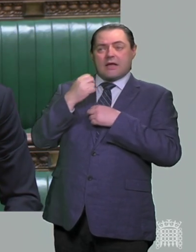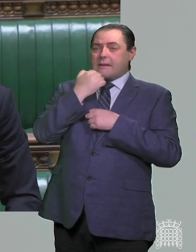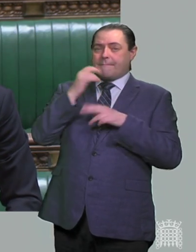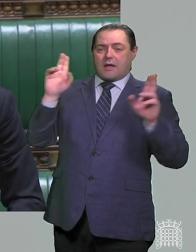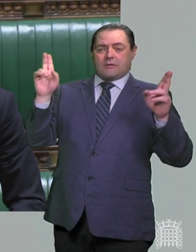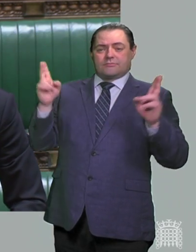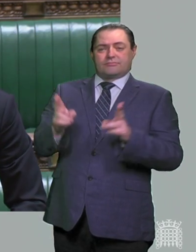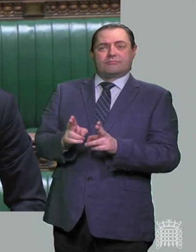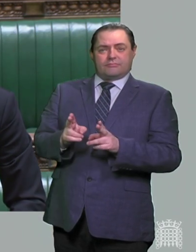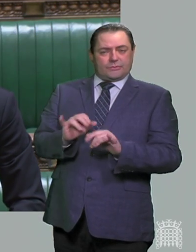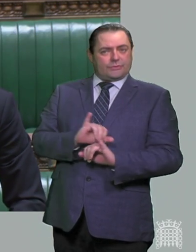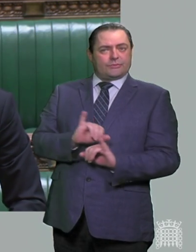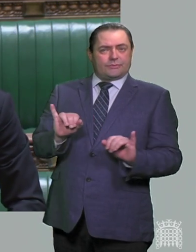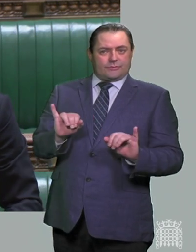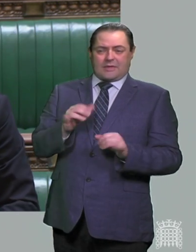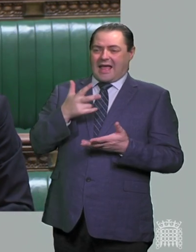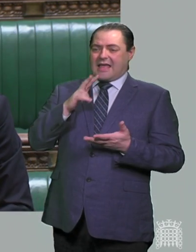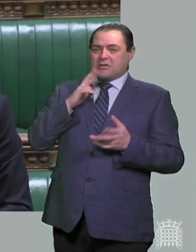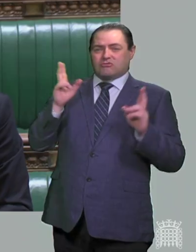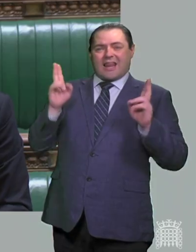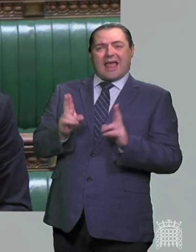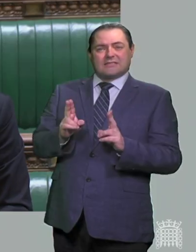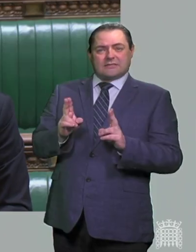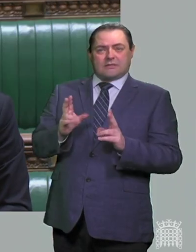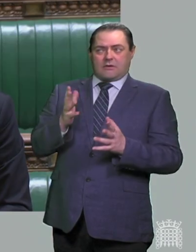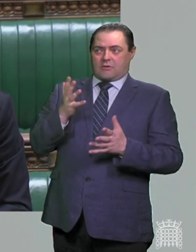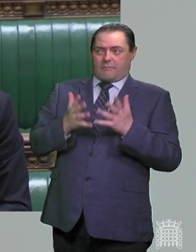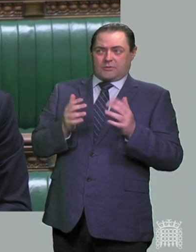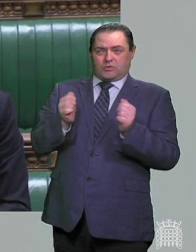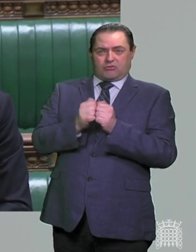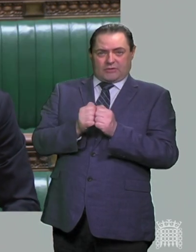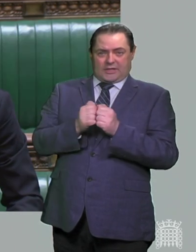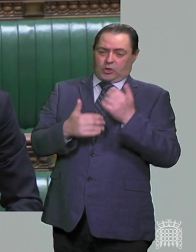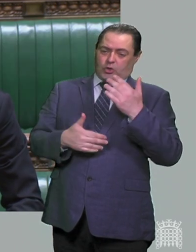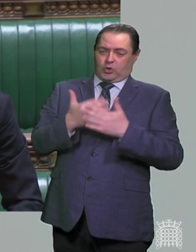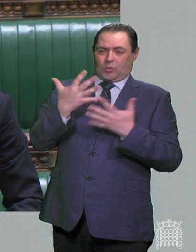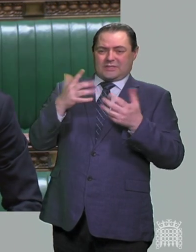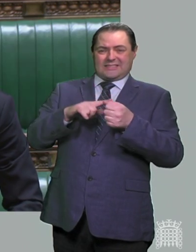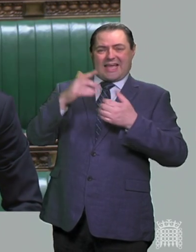In fact, there will be 800 fewer officers than agreed in New Decade, New Approach.